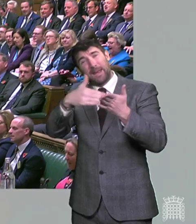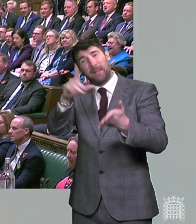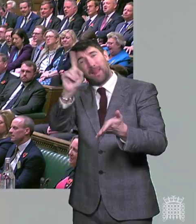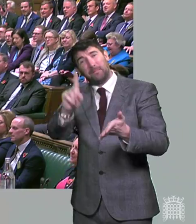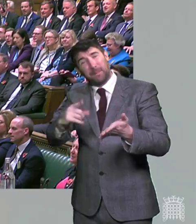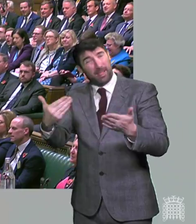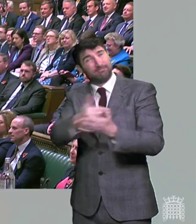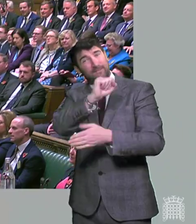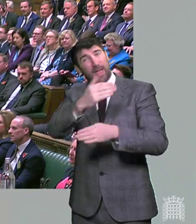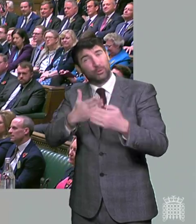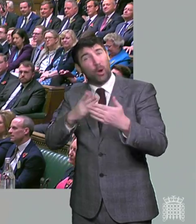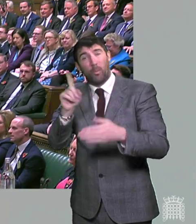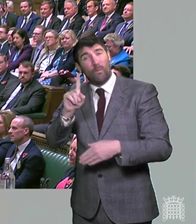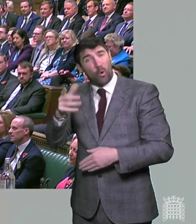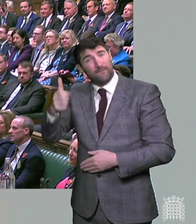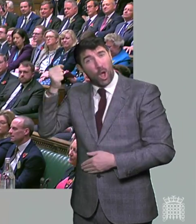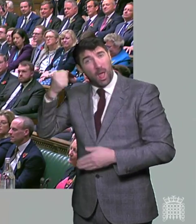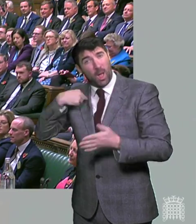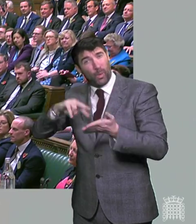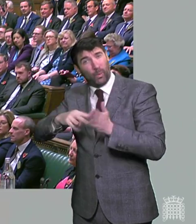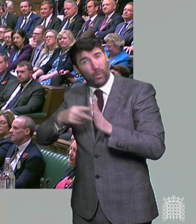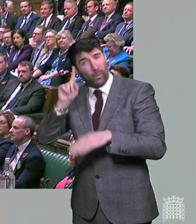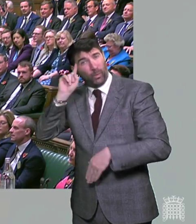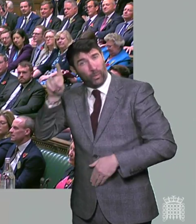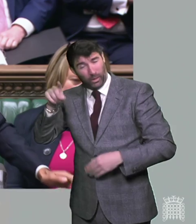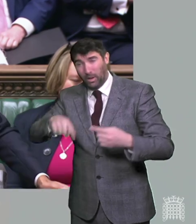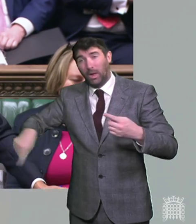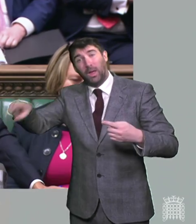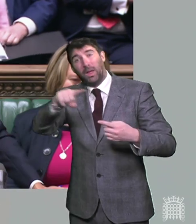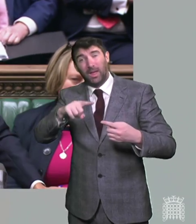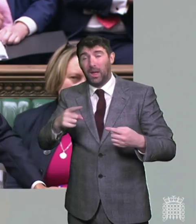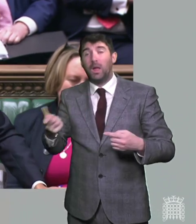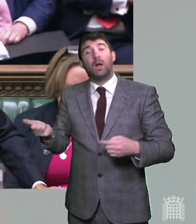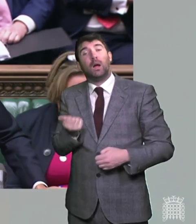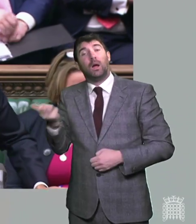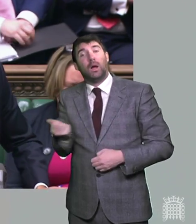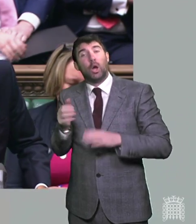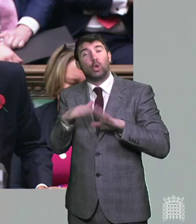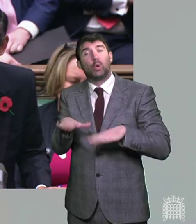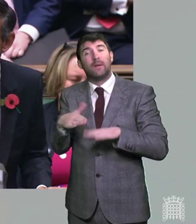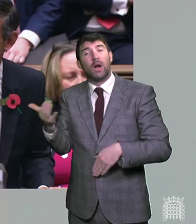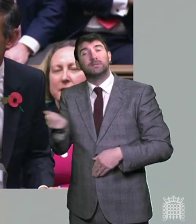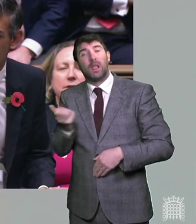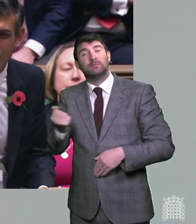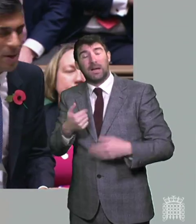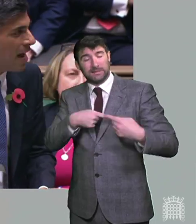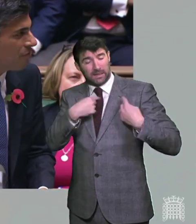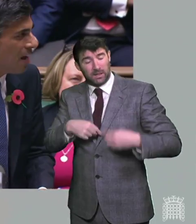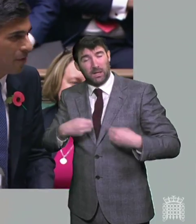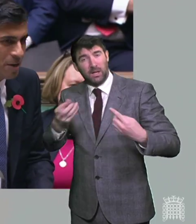Perhaps he could talk to the millions of those on the lowest incomes who benefited from the changes we made to universal credit.